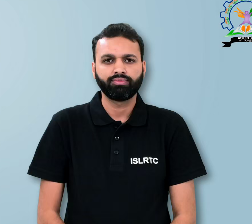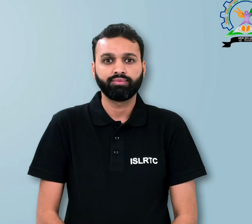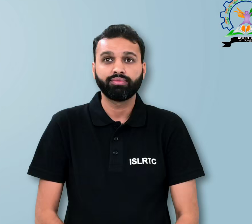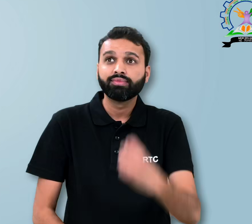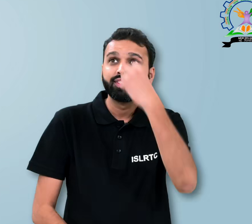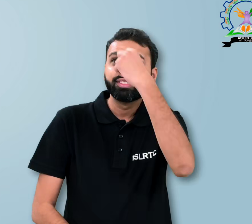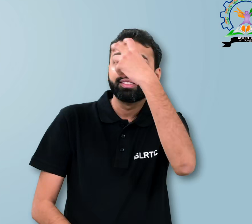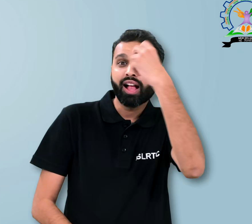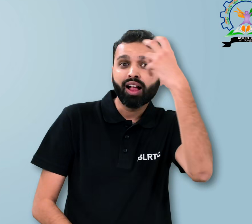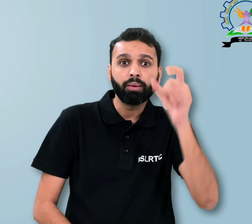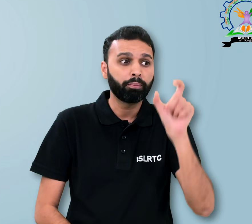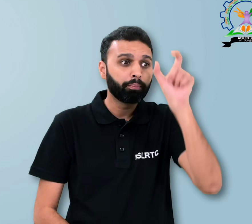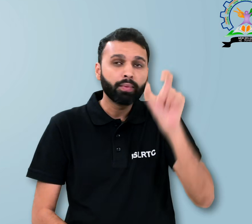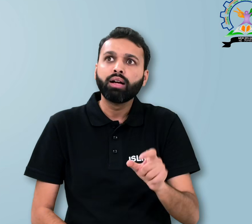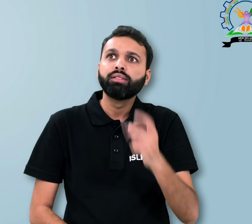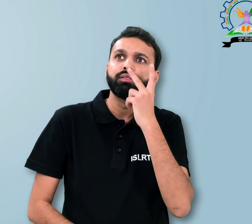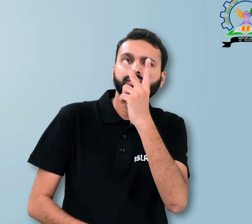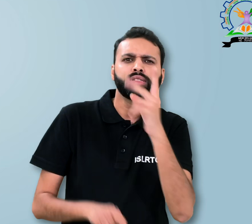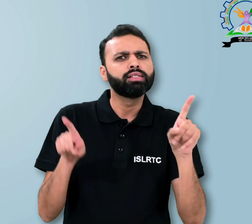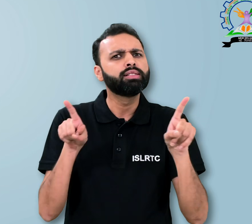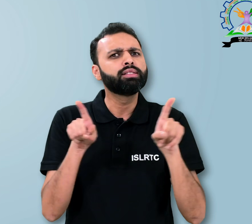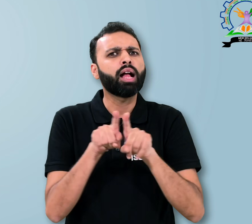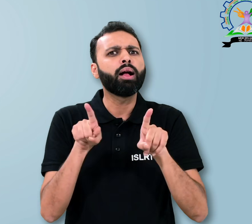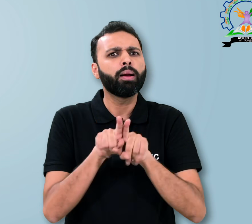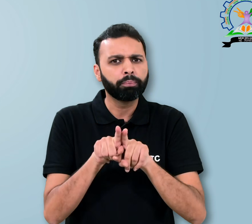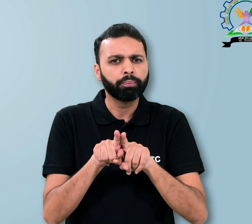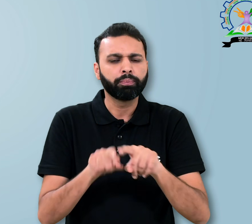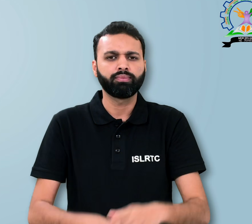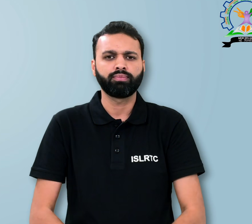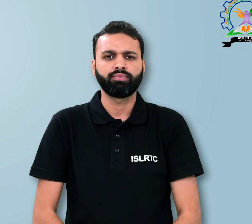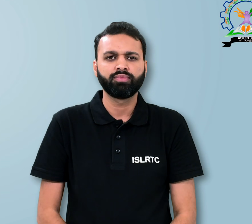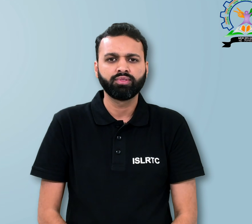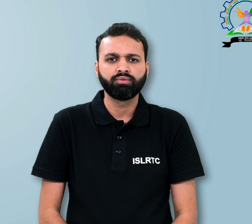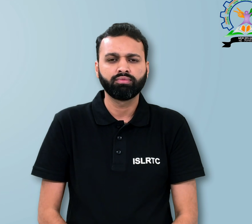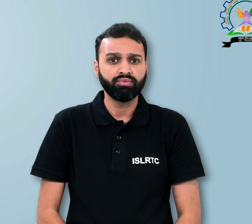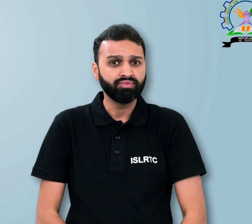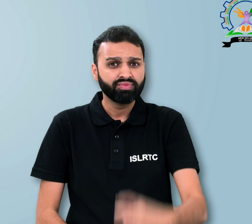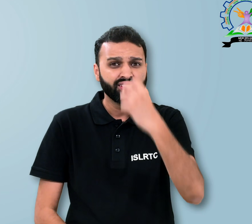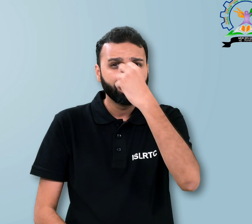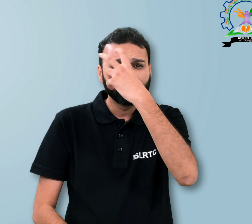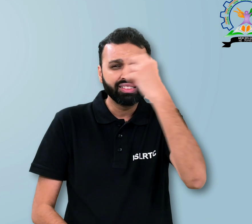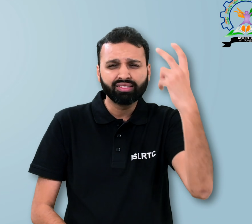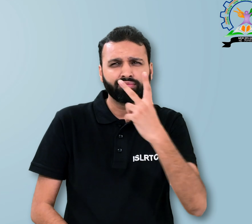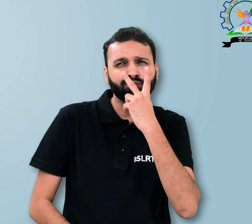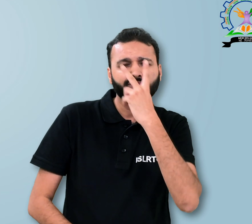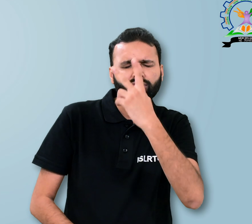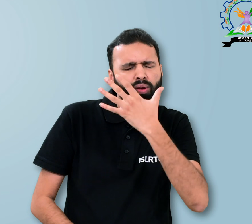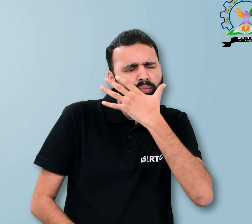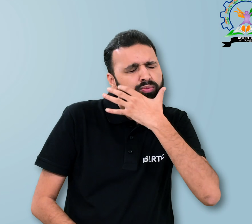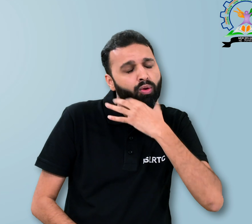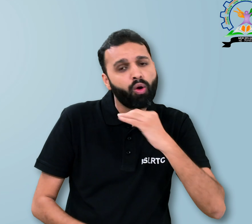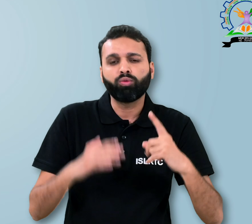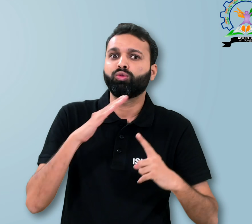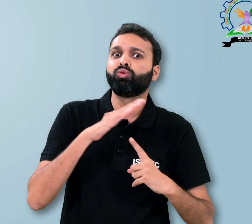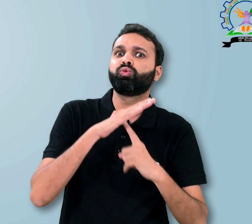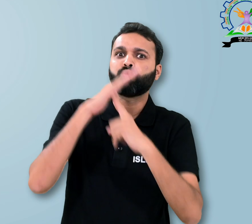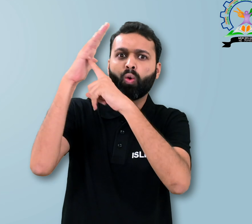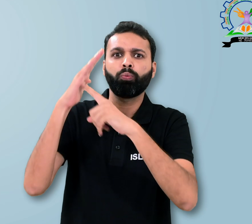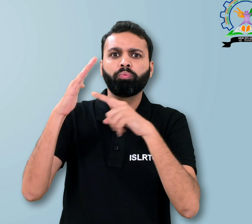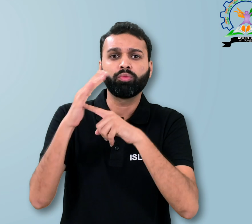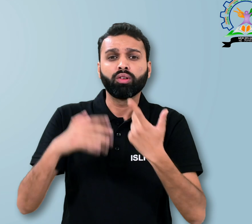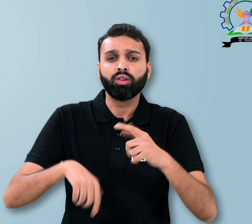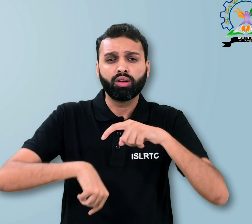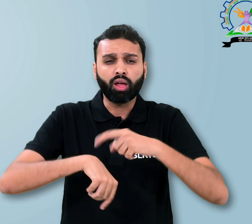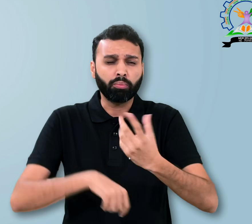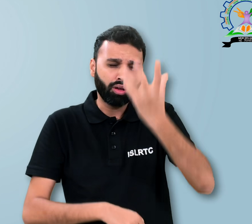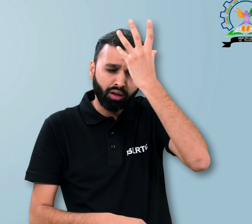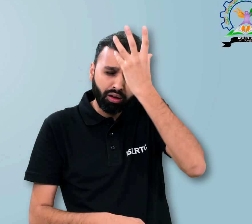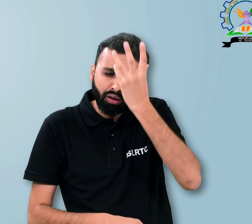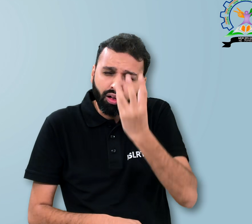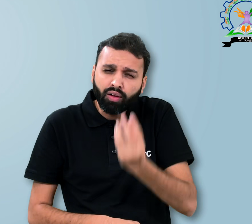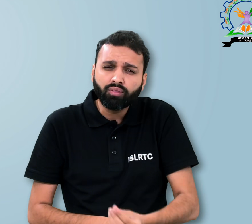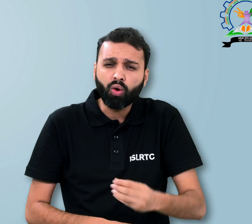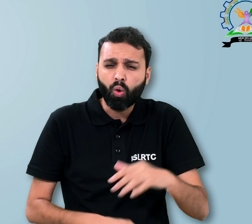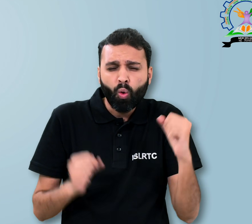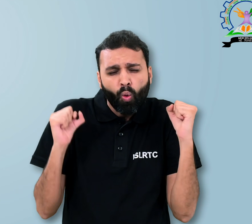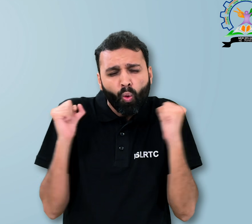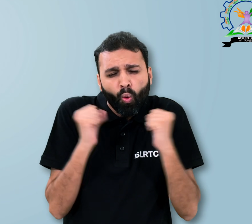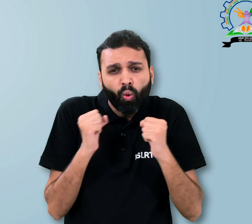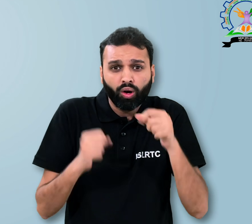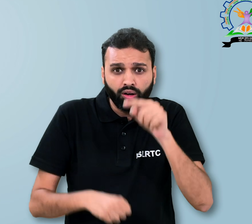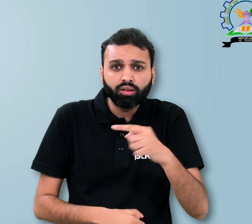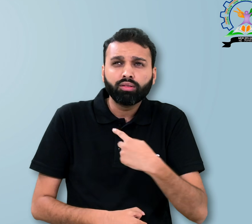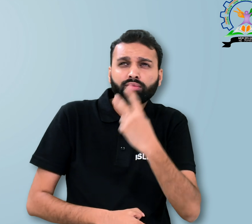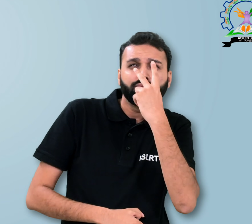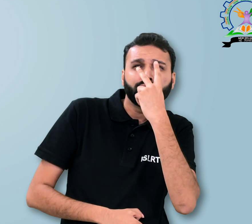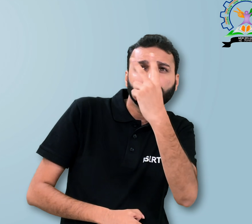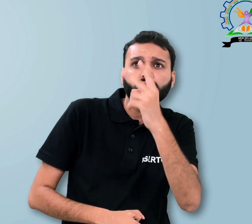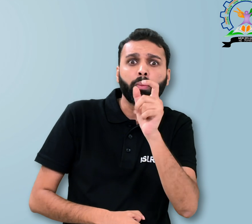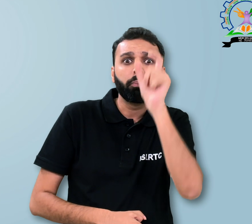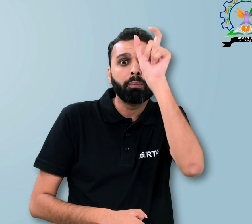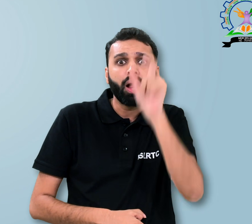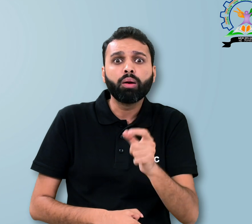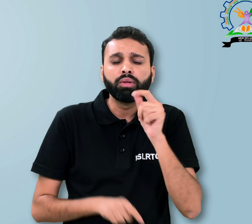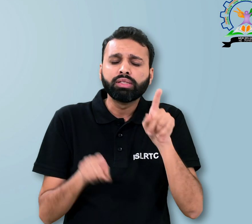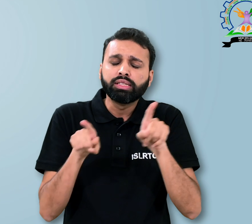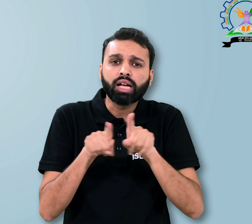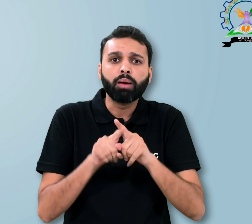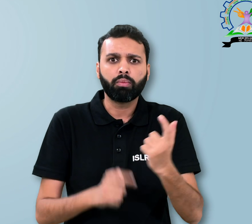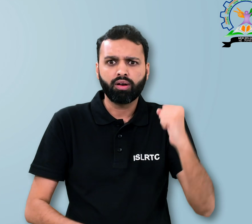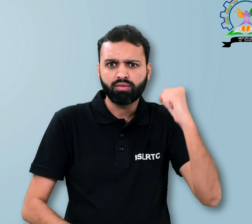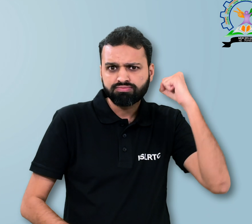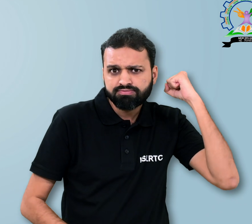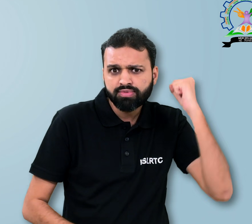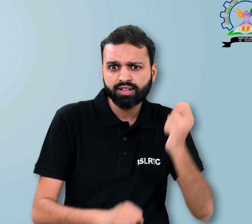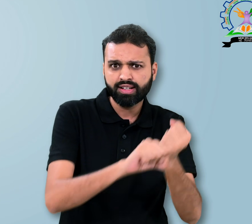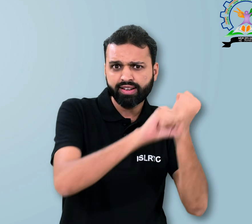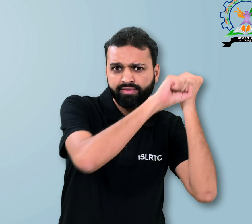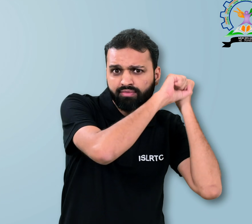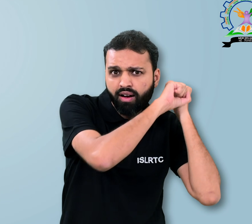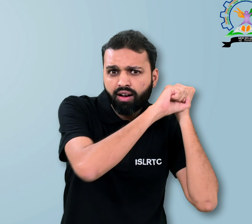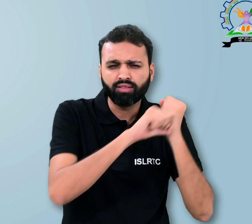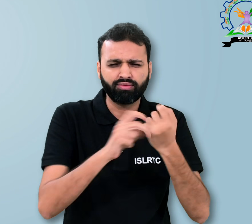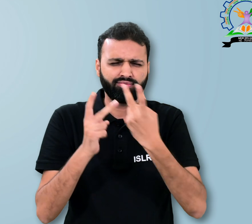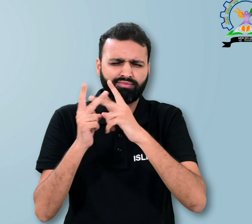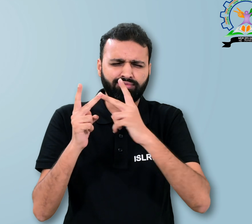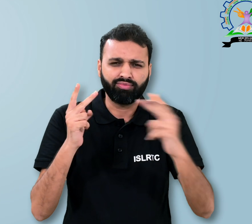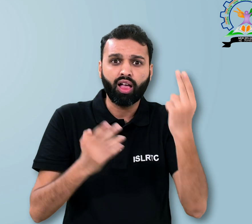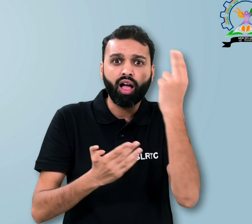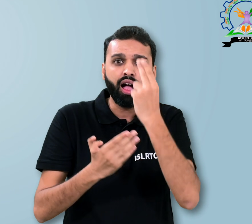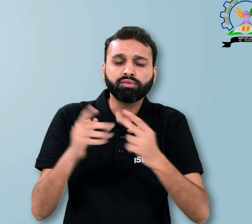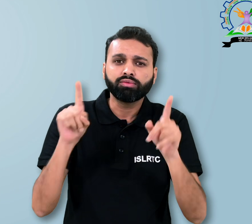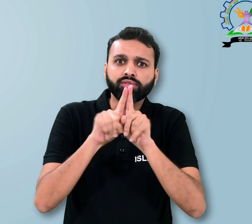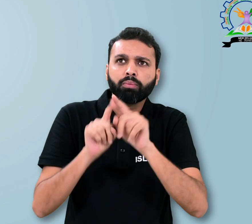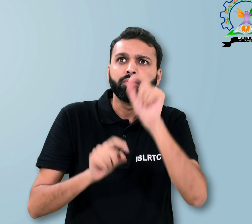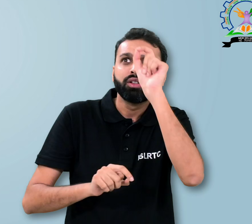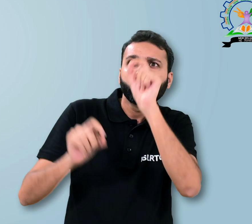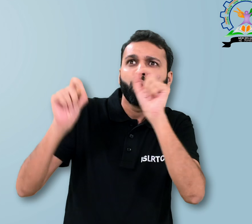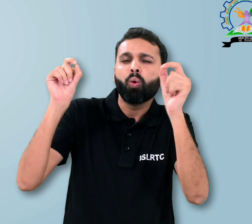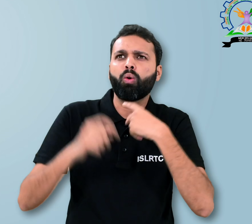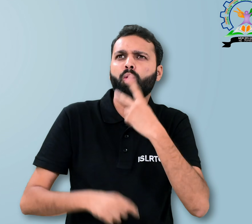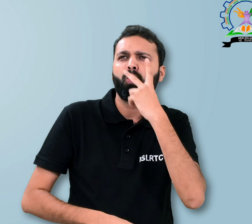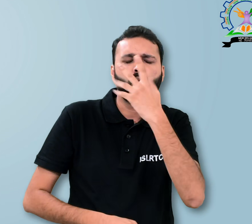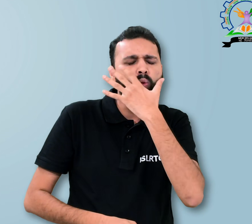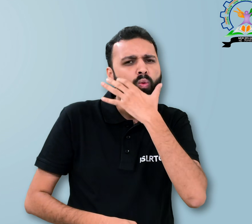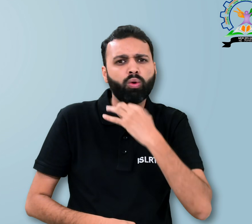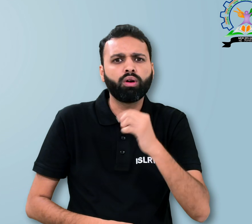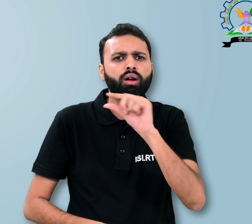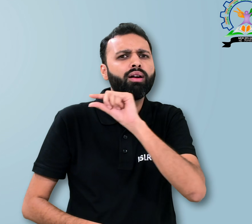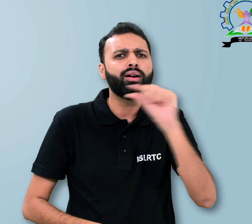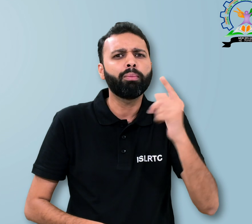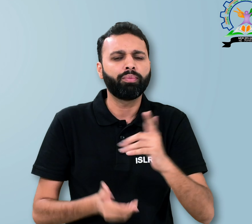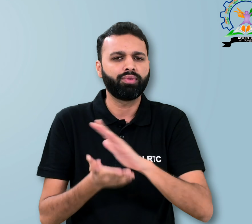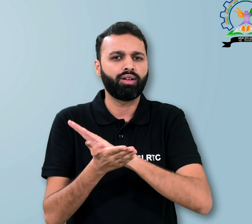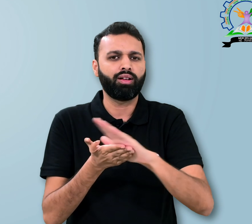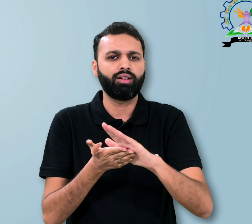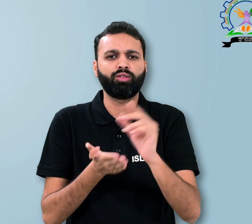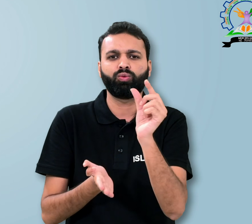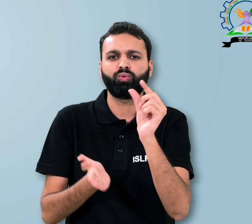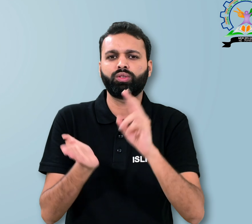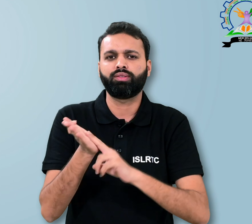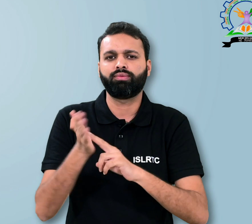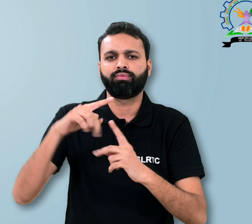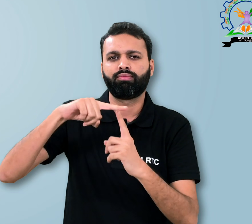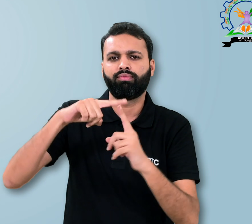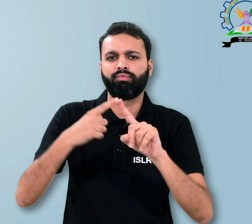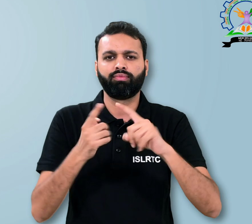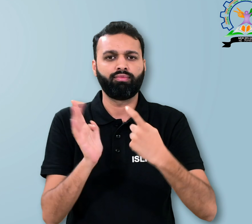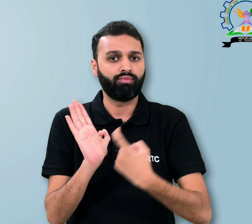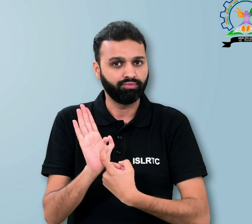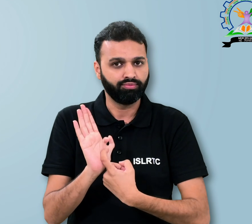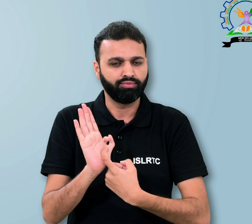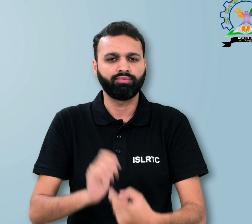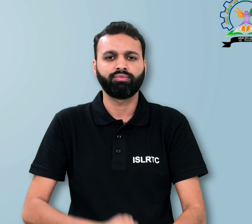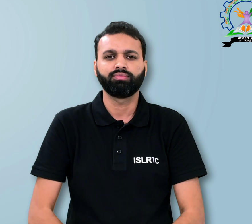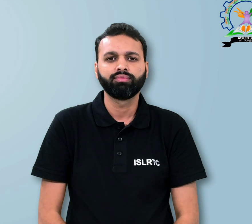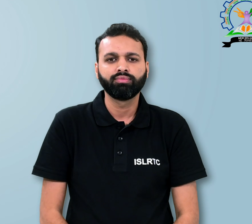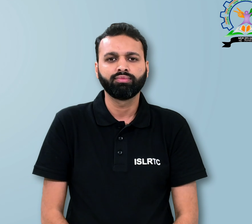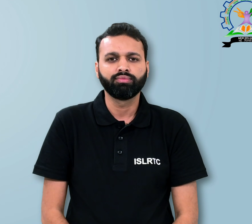Orion It is one of the most magnificent constellations in the sky. It can be seen during cold winter late evenings. The pattern it depicts is that of a hunter. It looks very beautiful. It is also called "The Hunter" .